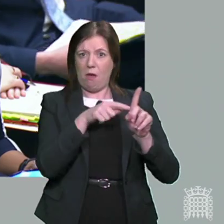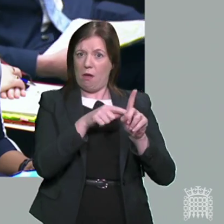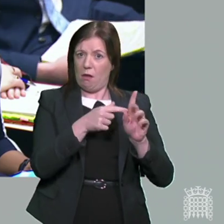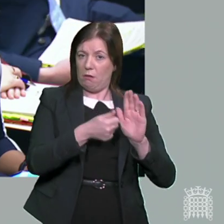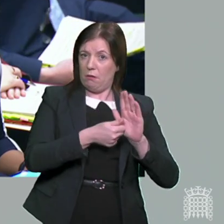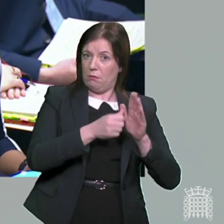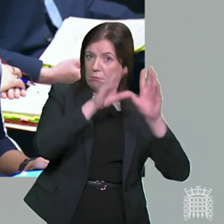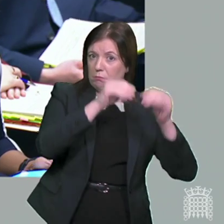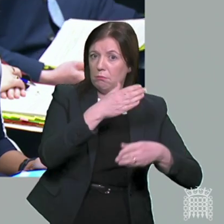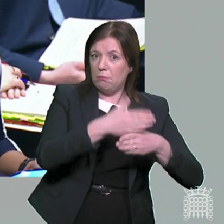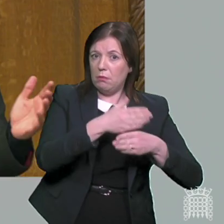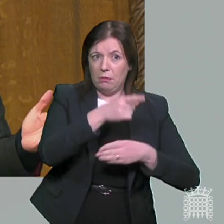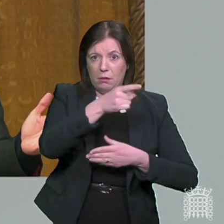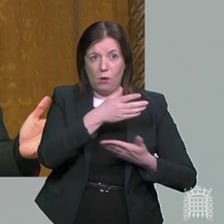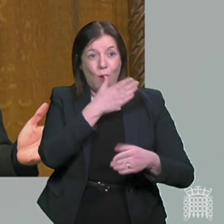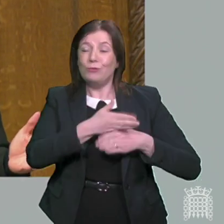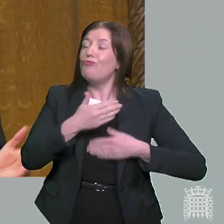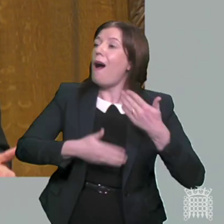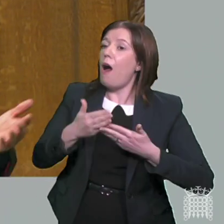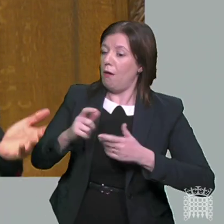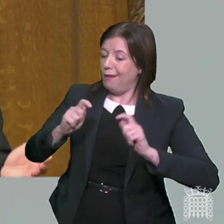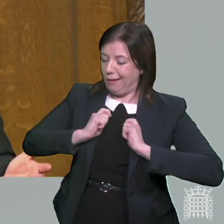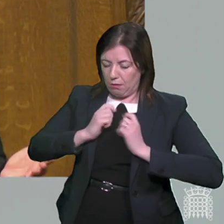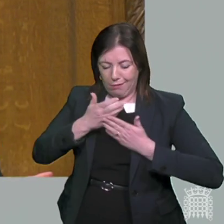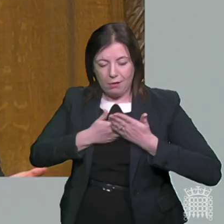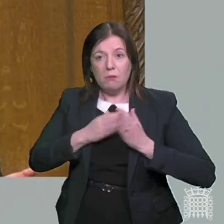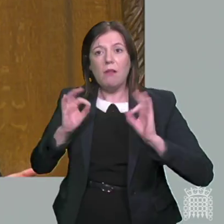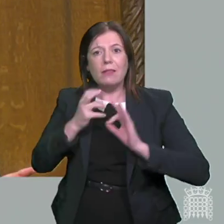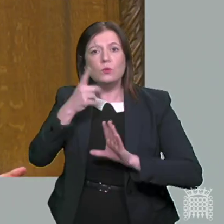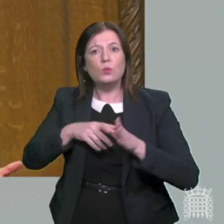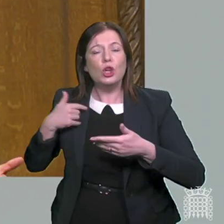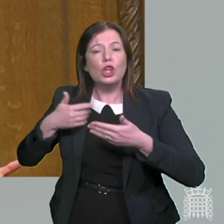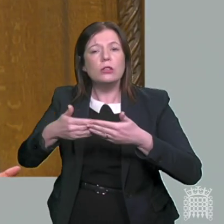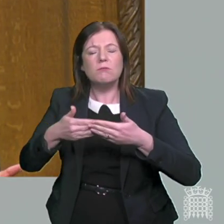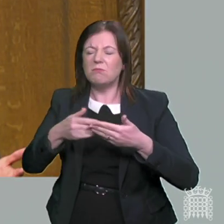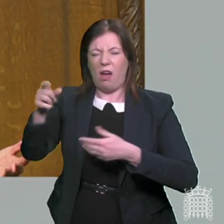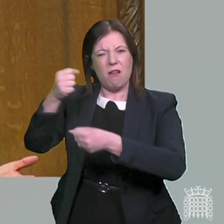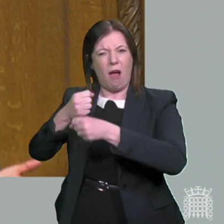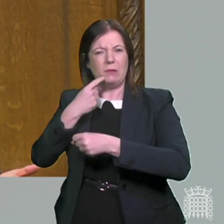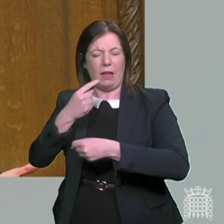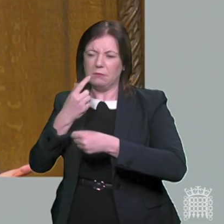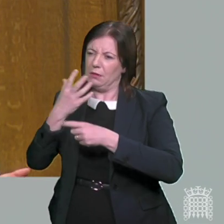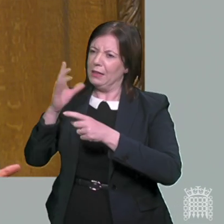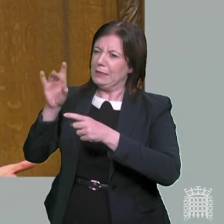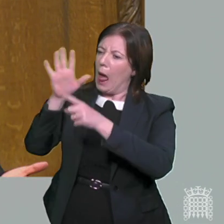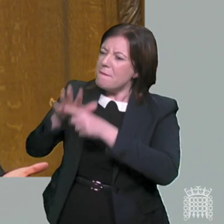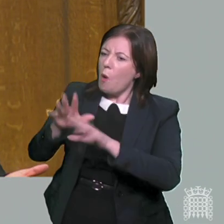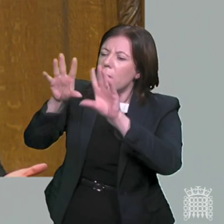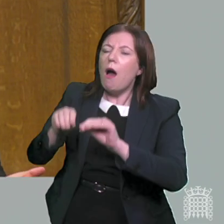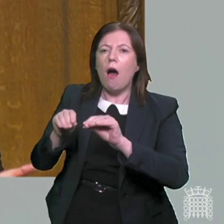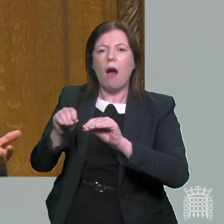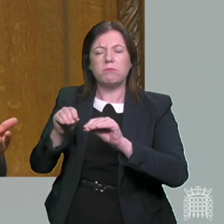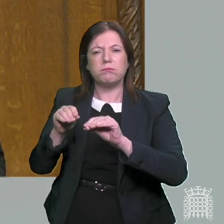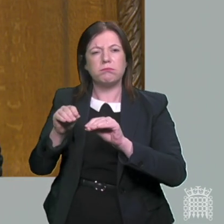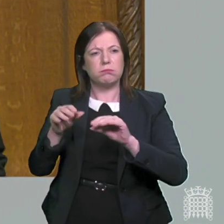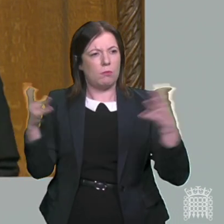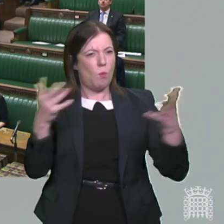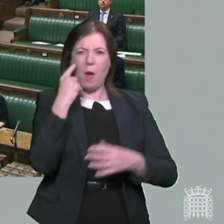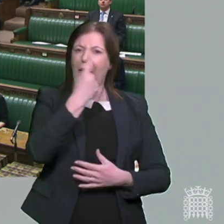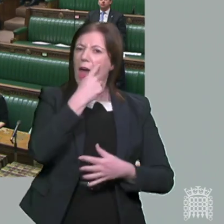He apparently did not have any terms of reference for two years. Given the Government’s commitment to tackle Islamophobia and intolerance, what is their strategy?